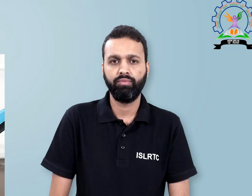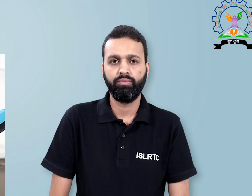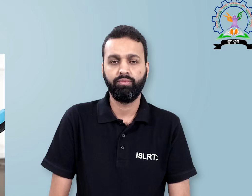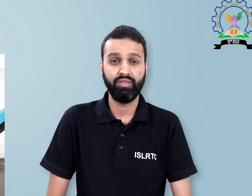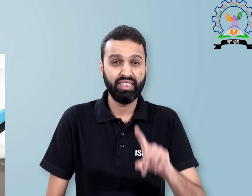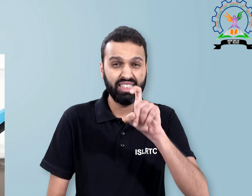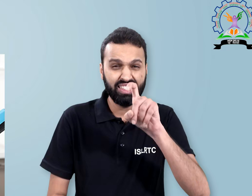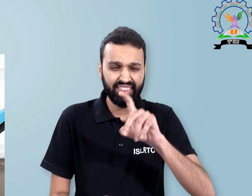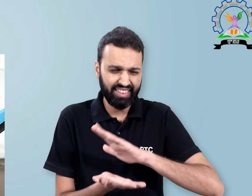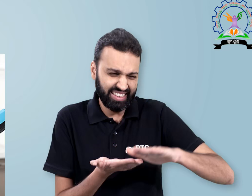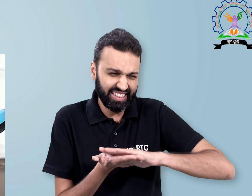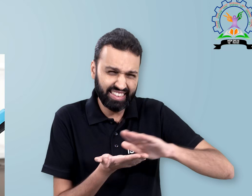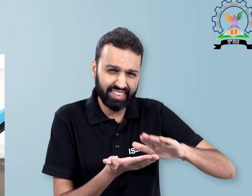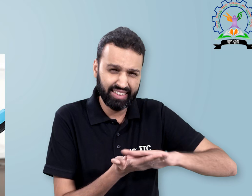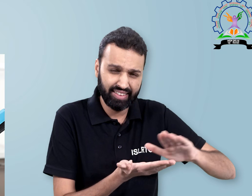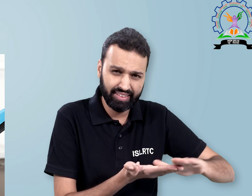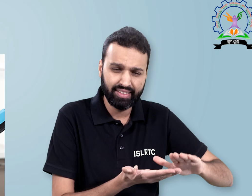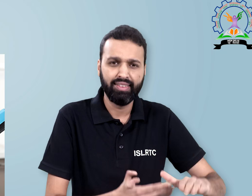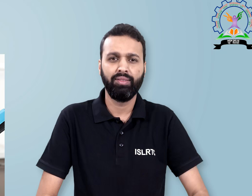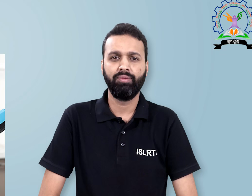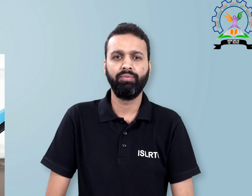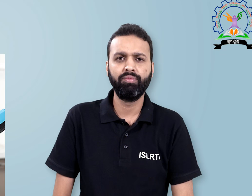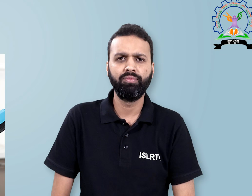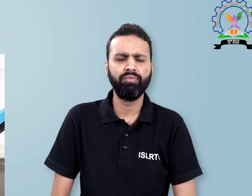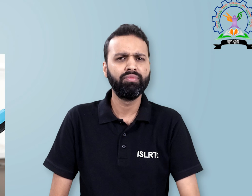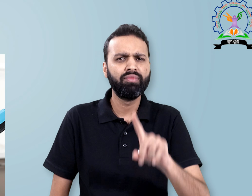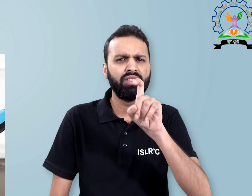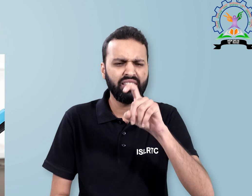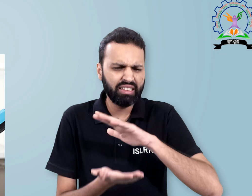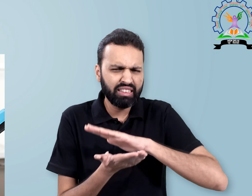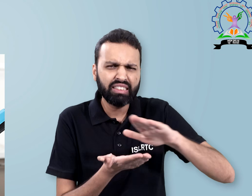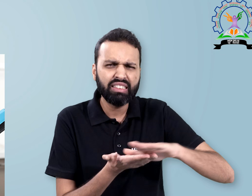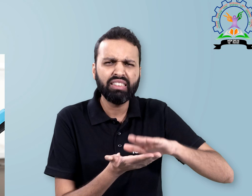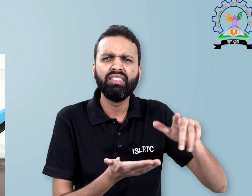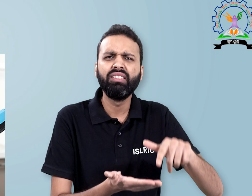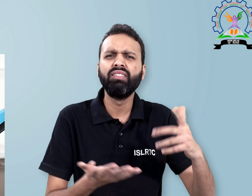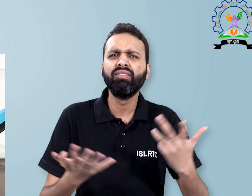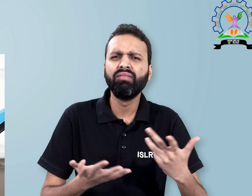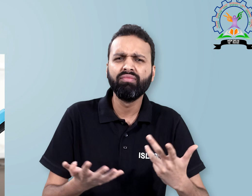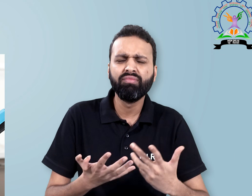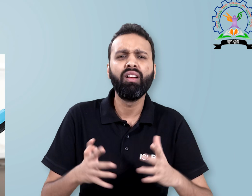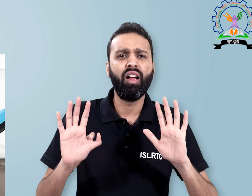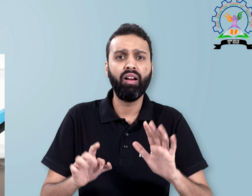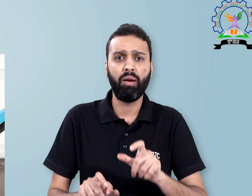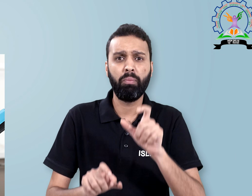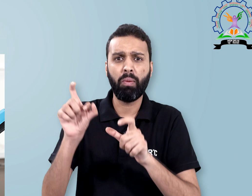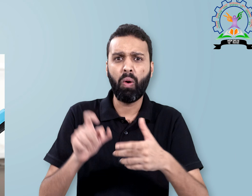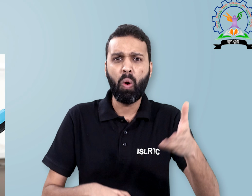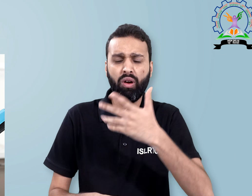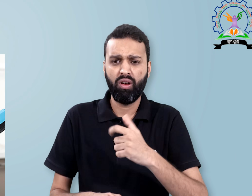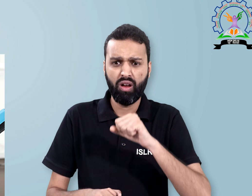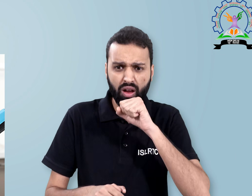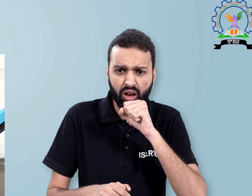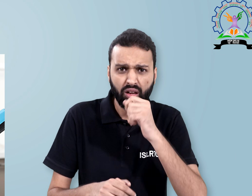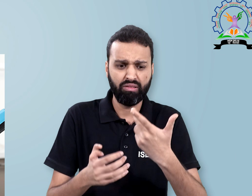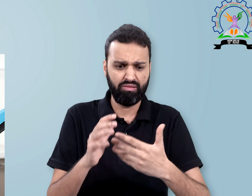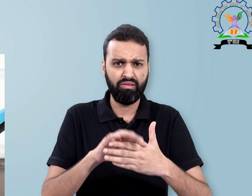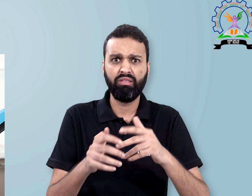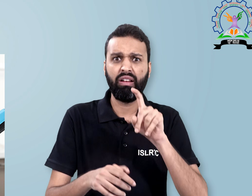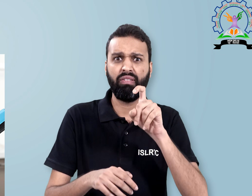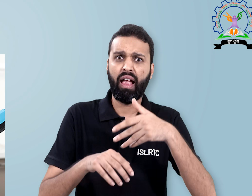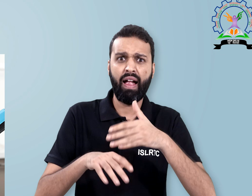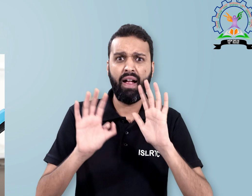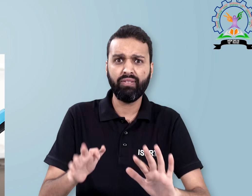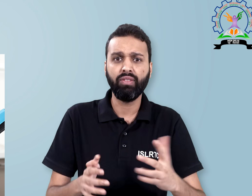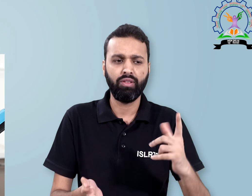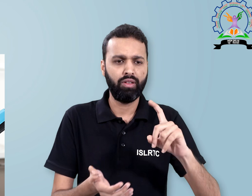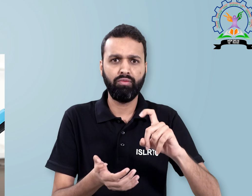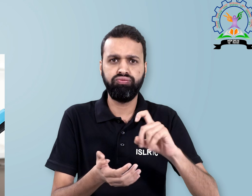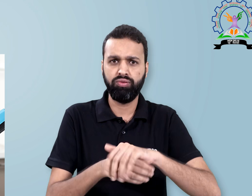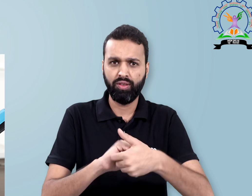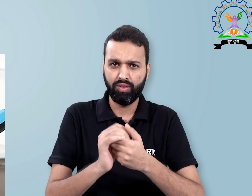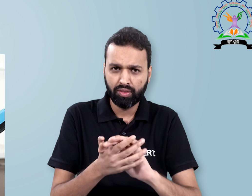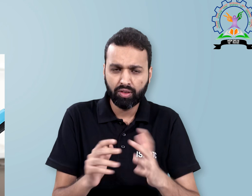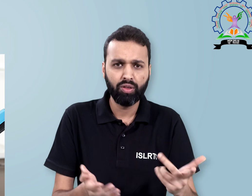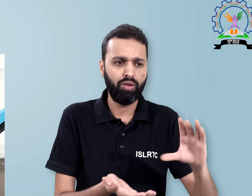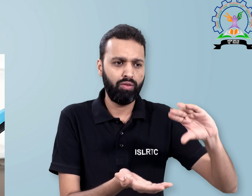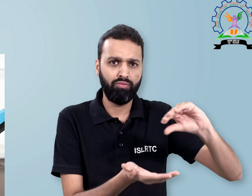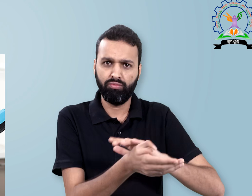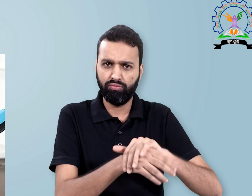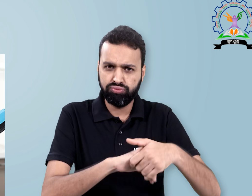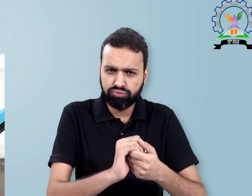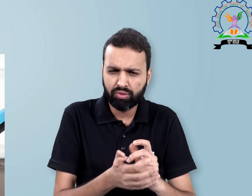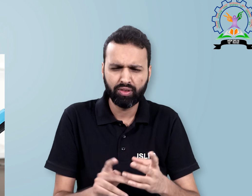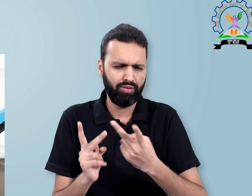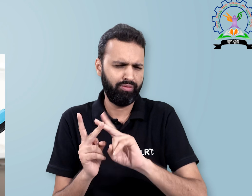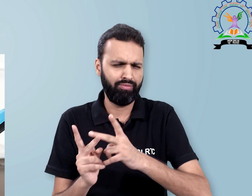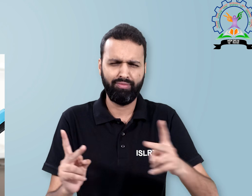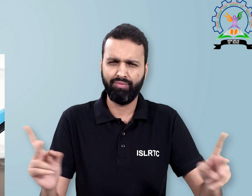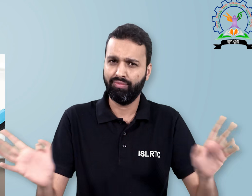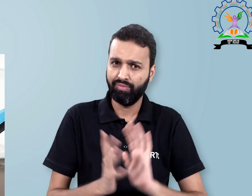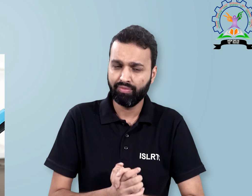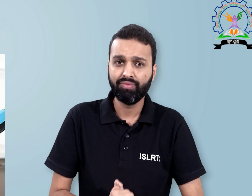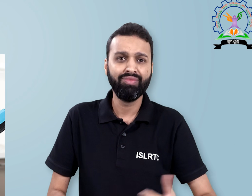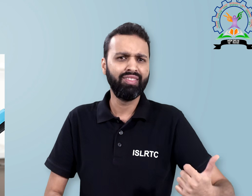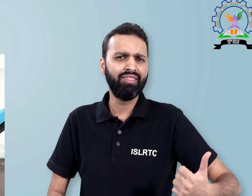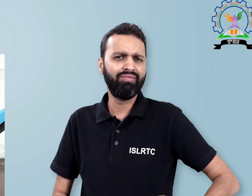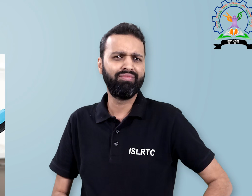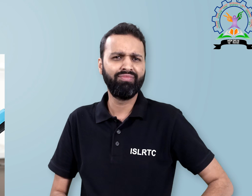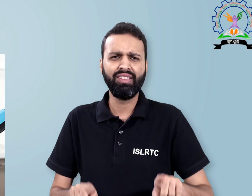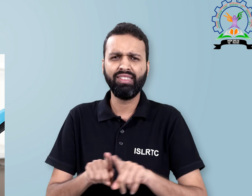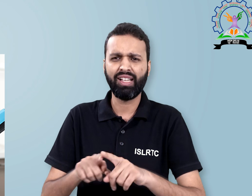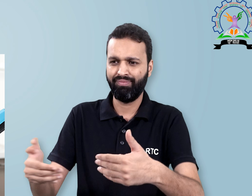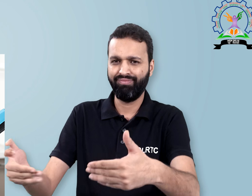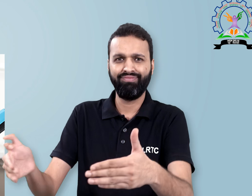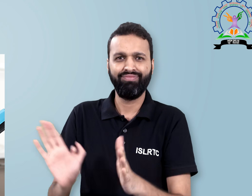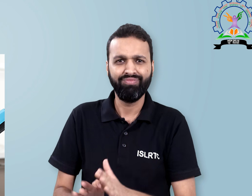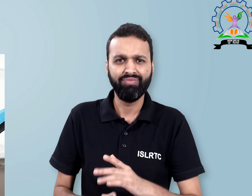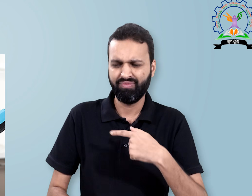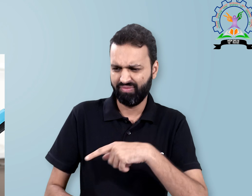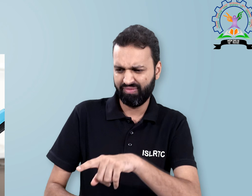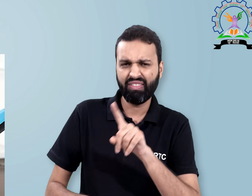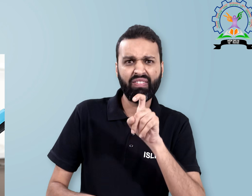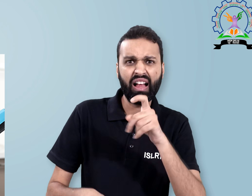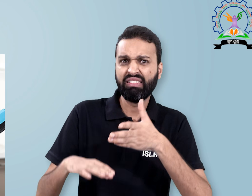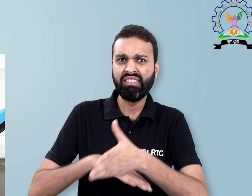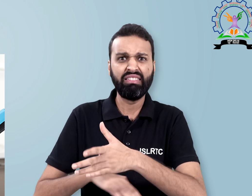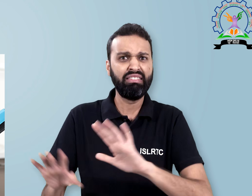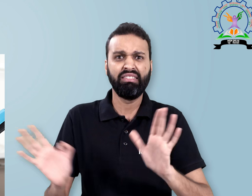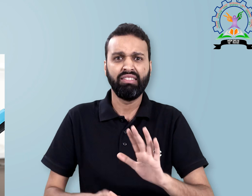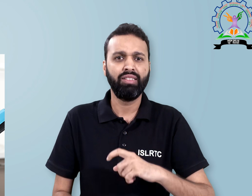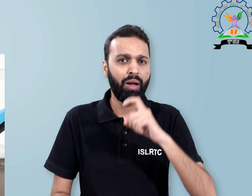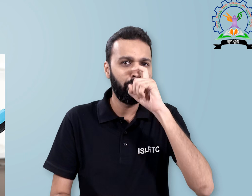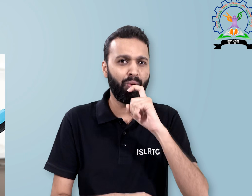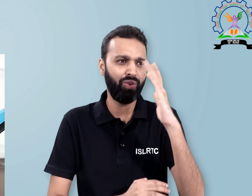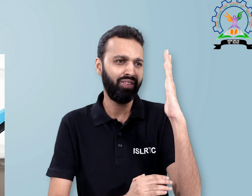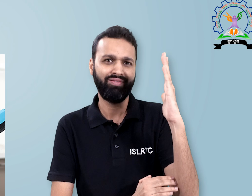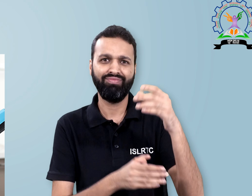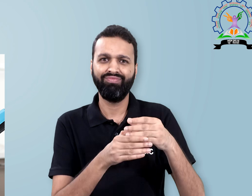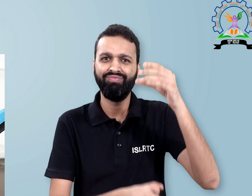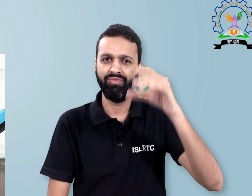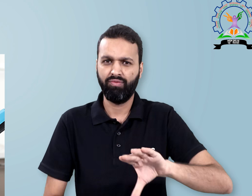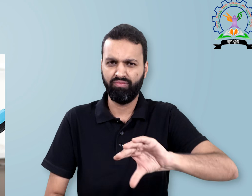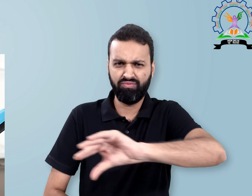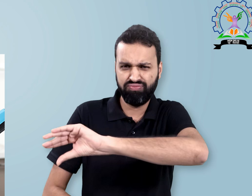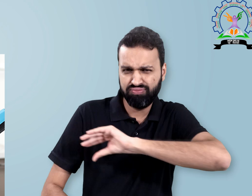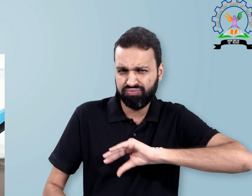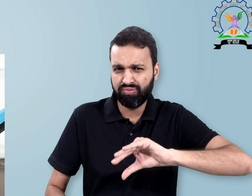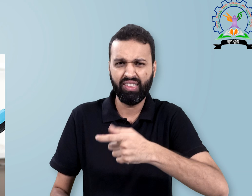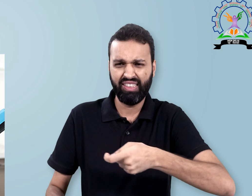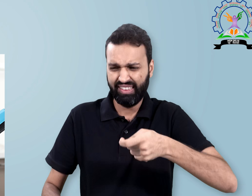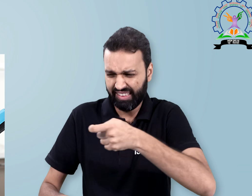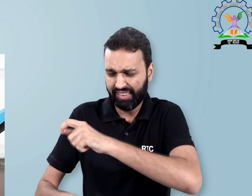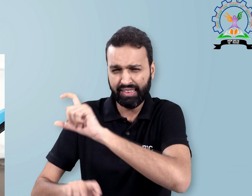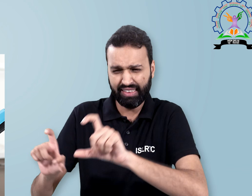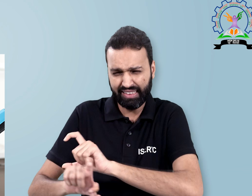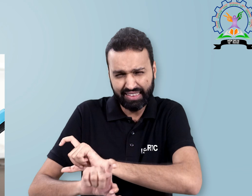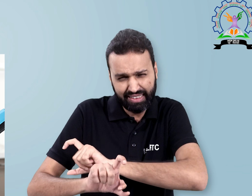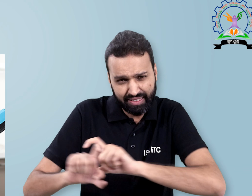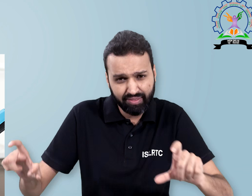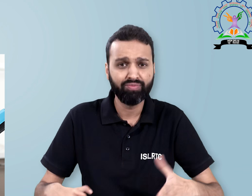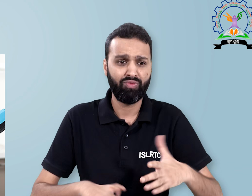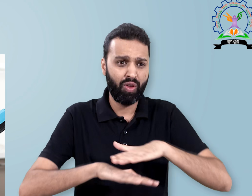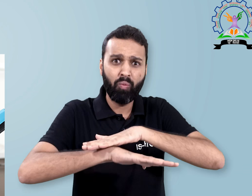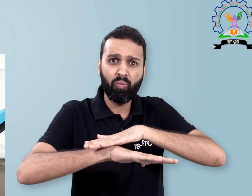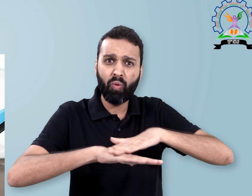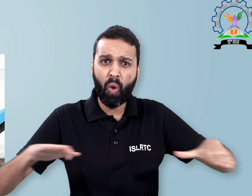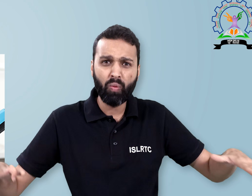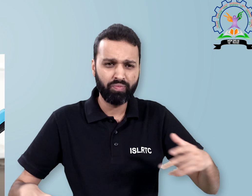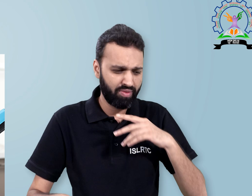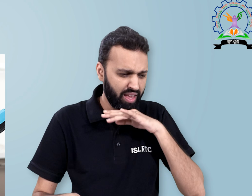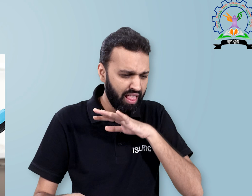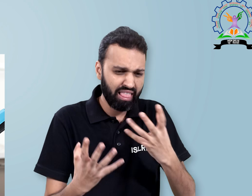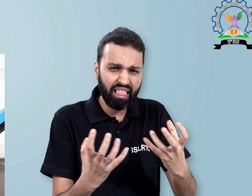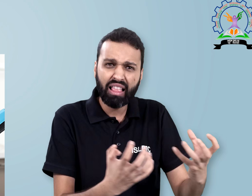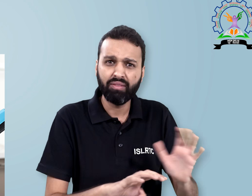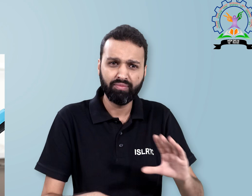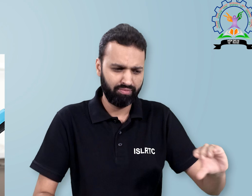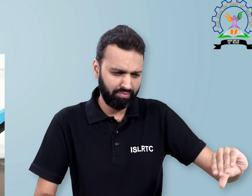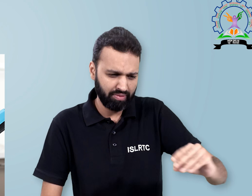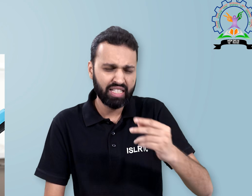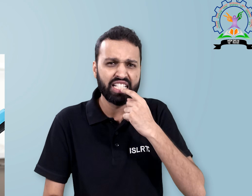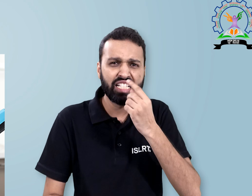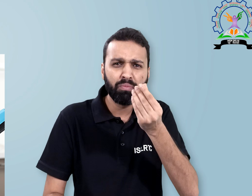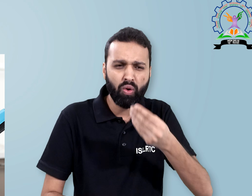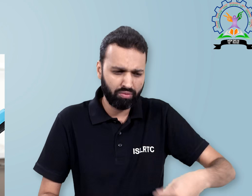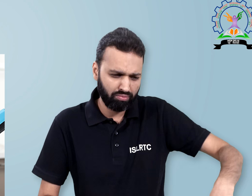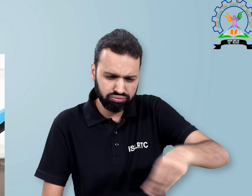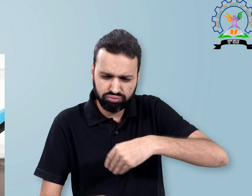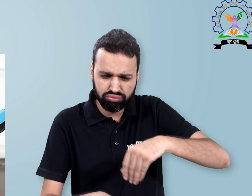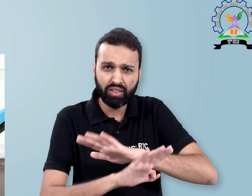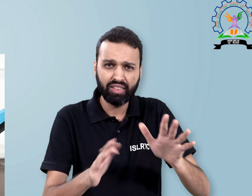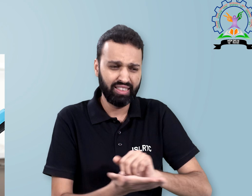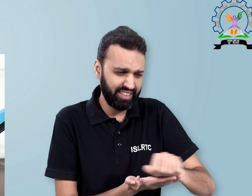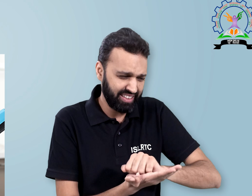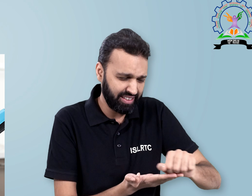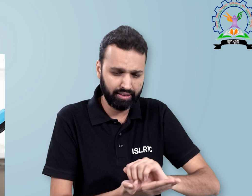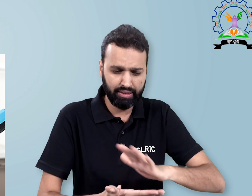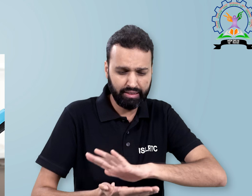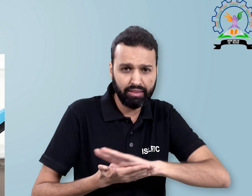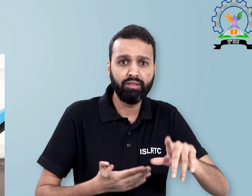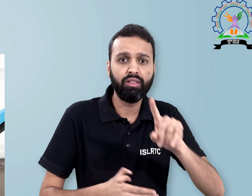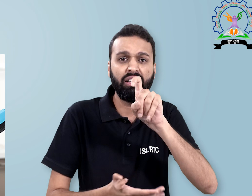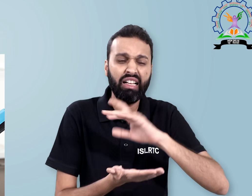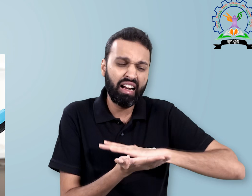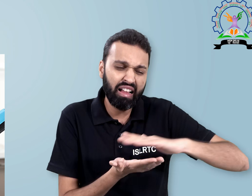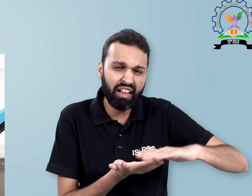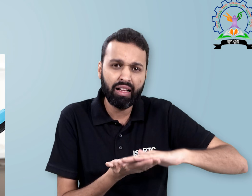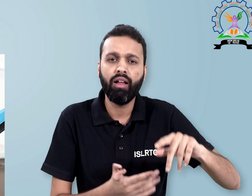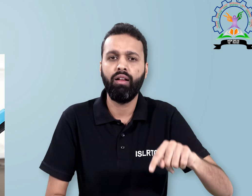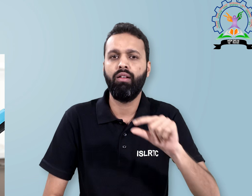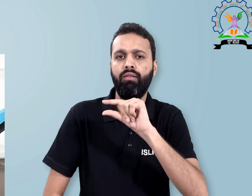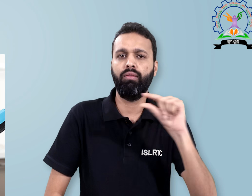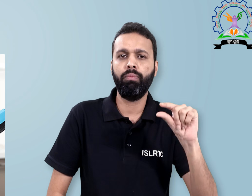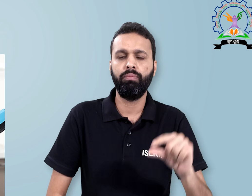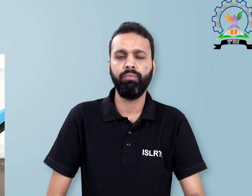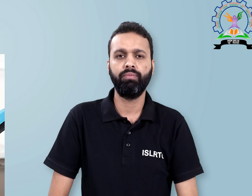Disinfectant Disinfectants and antiseptics are chemical compounds which can fight microorganisms on nonliving surfaces and human skin.